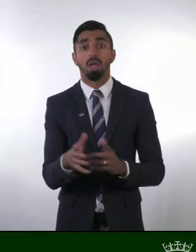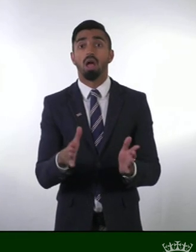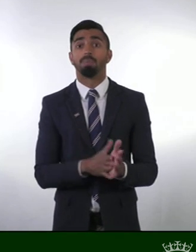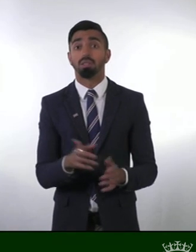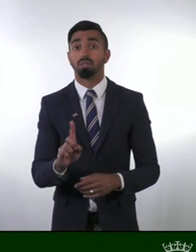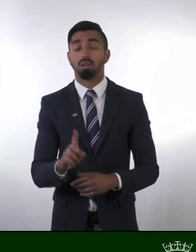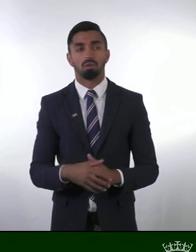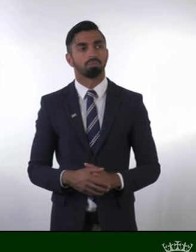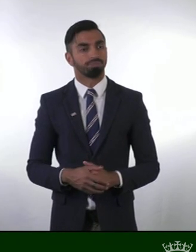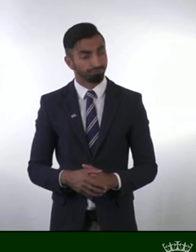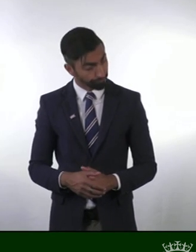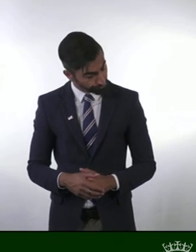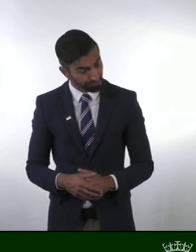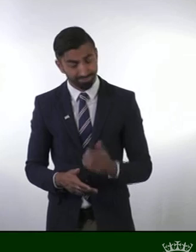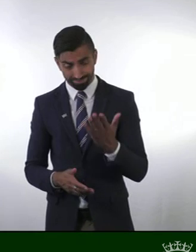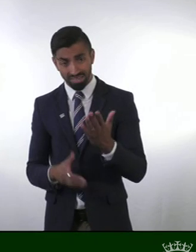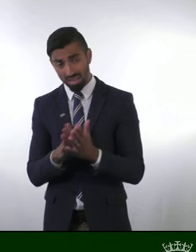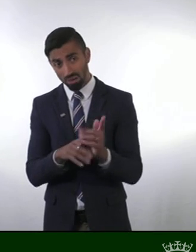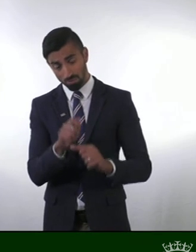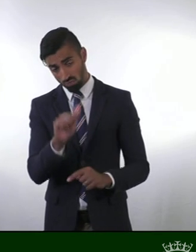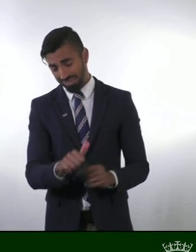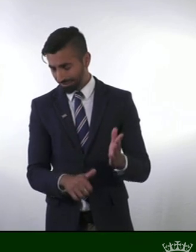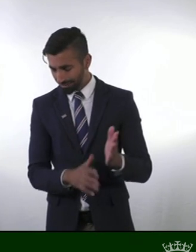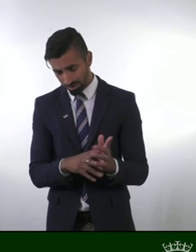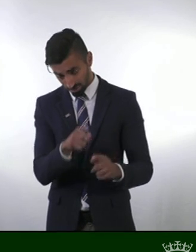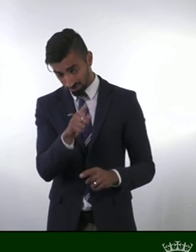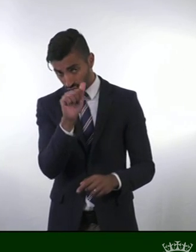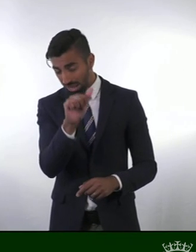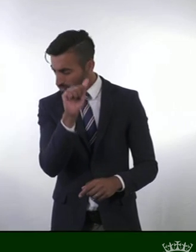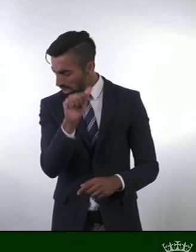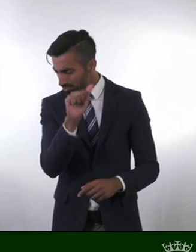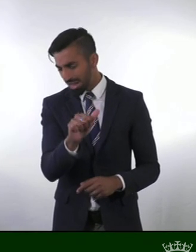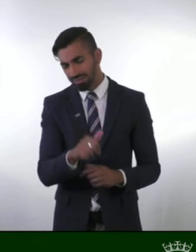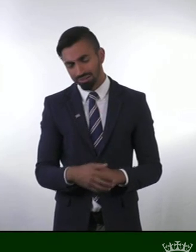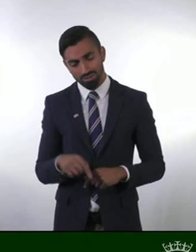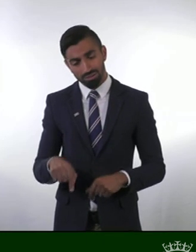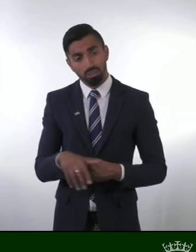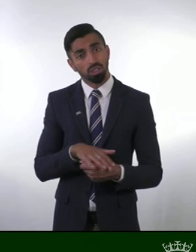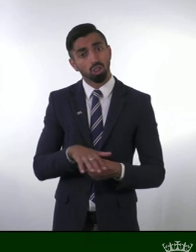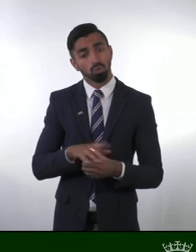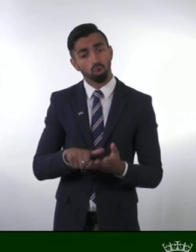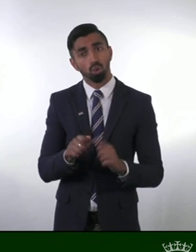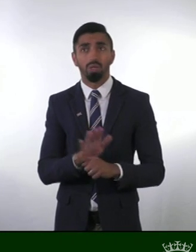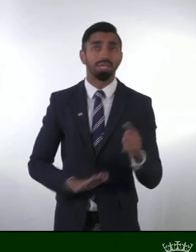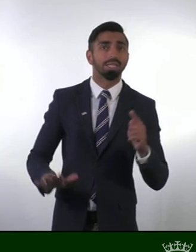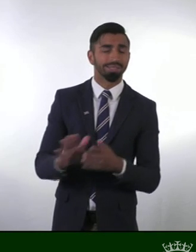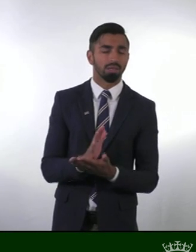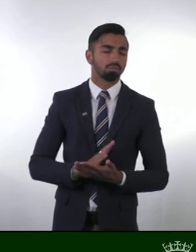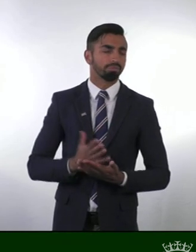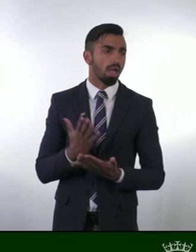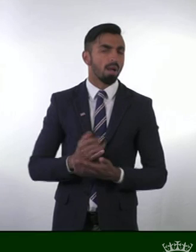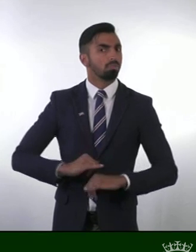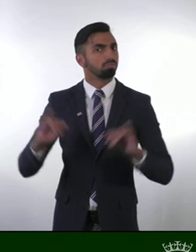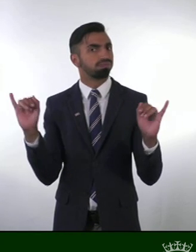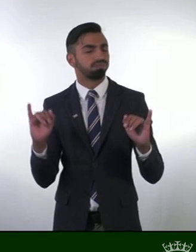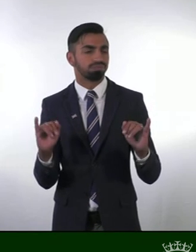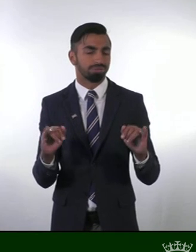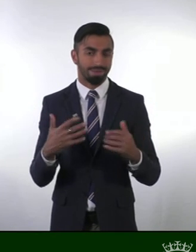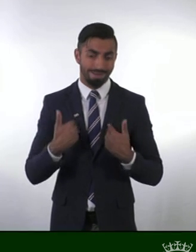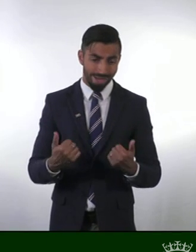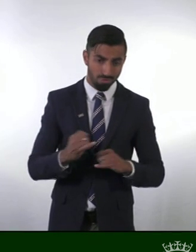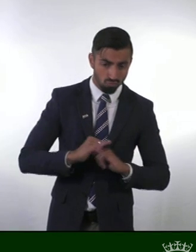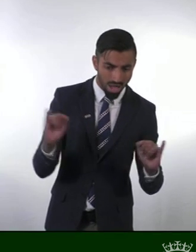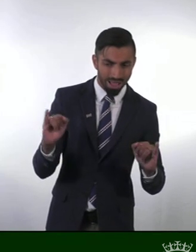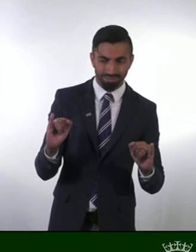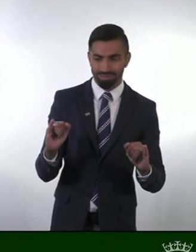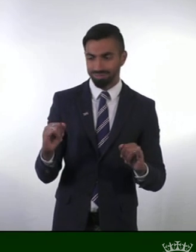This country is going through a very difficult crisis—a public health crisis, an economic crisis—and of course, it has put many families to great hardship.